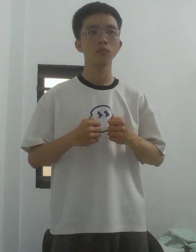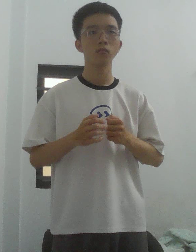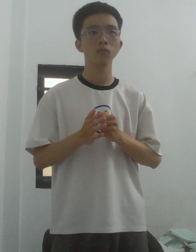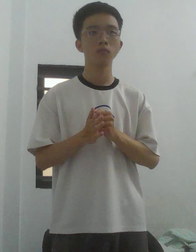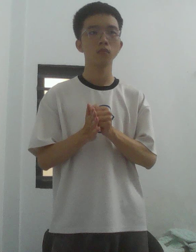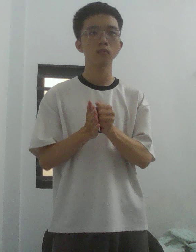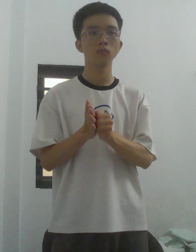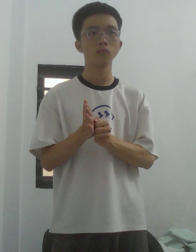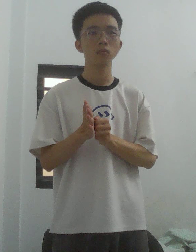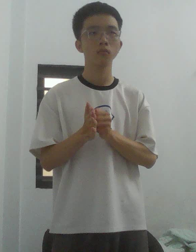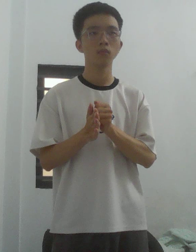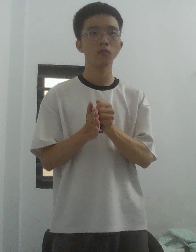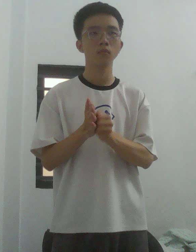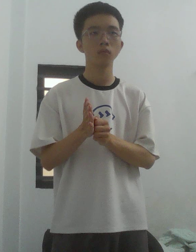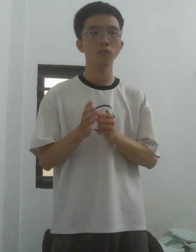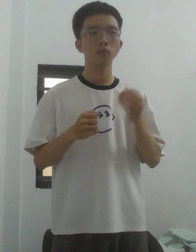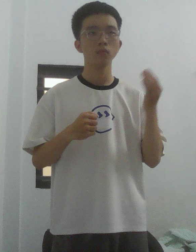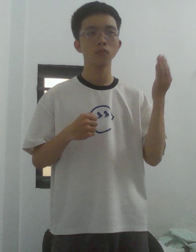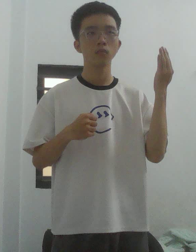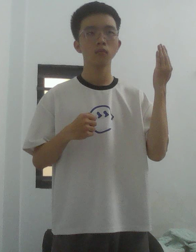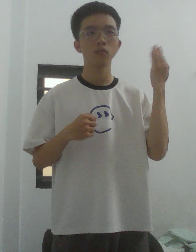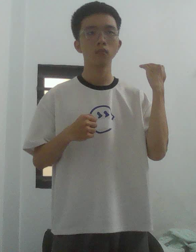thang truoc